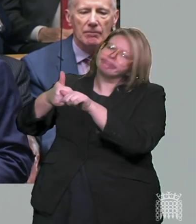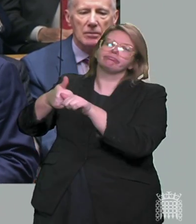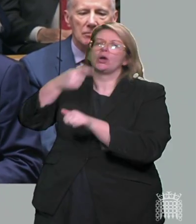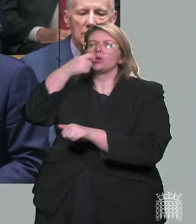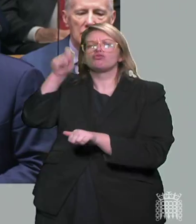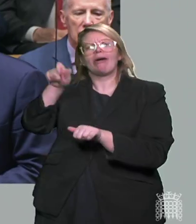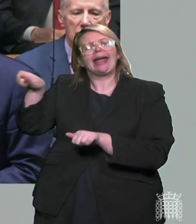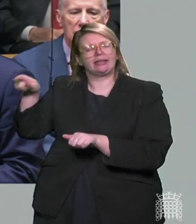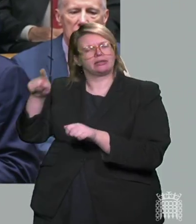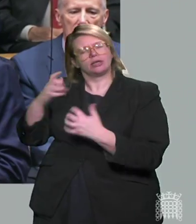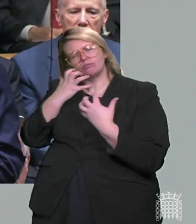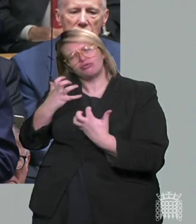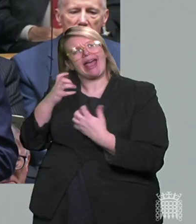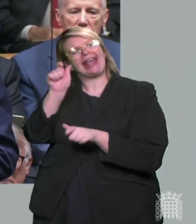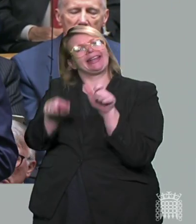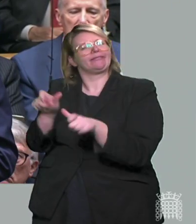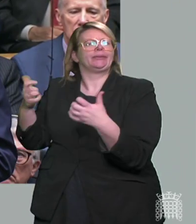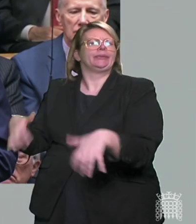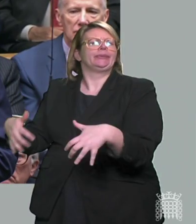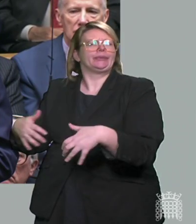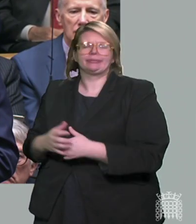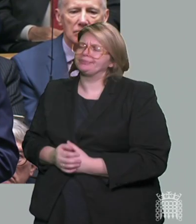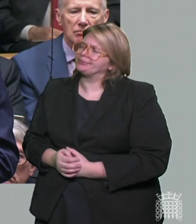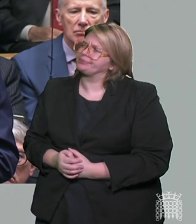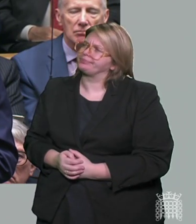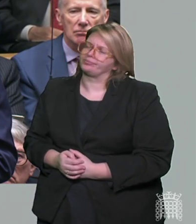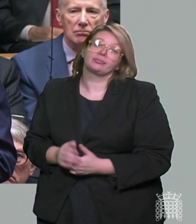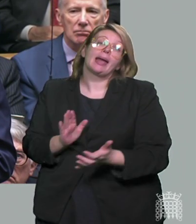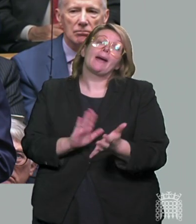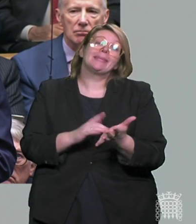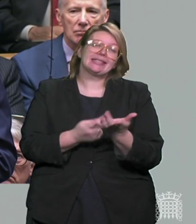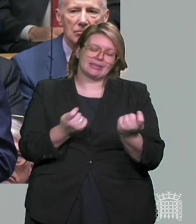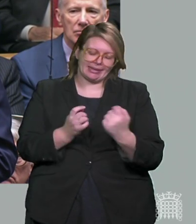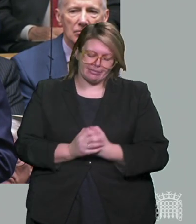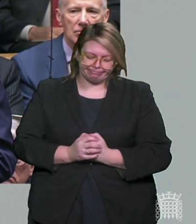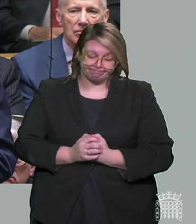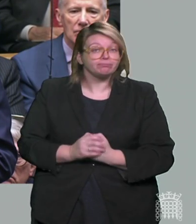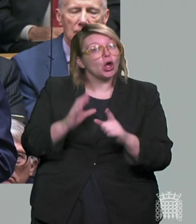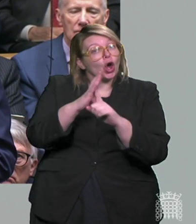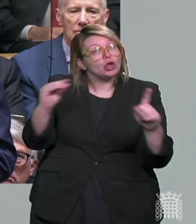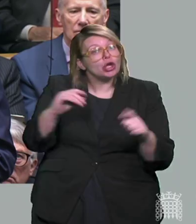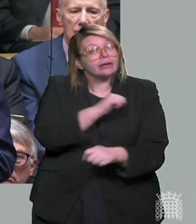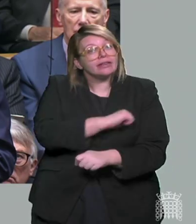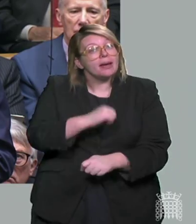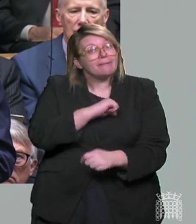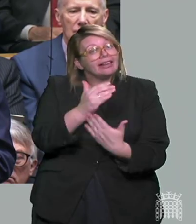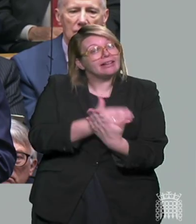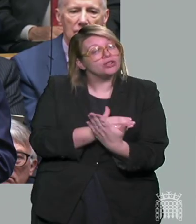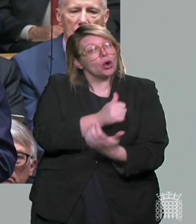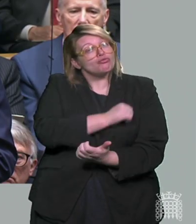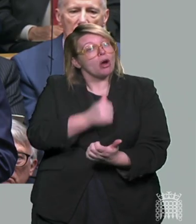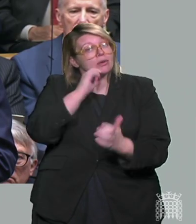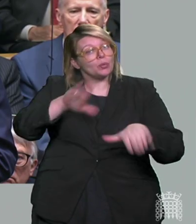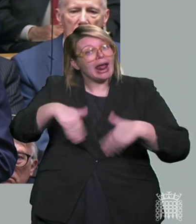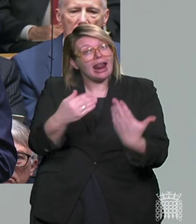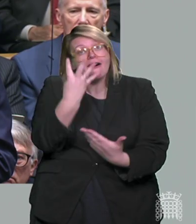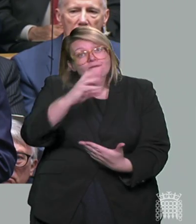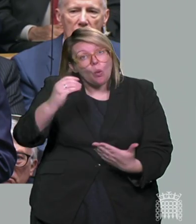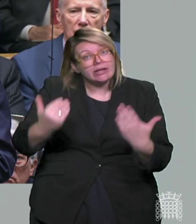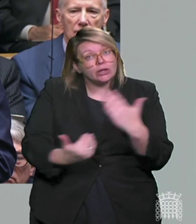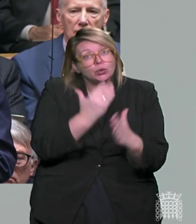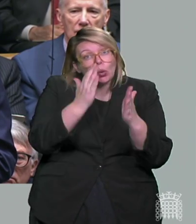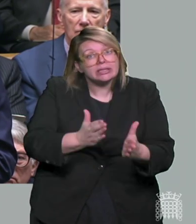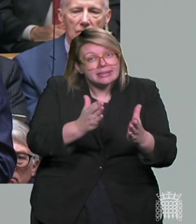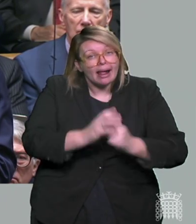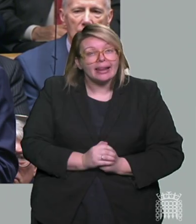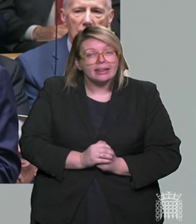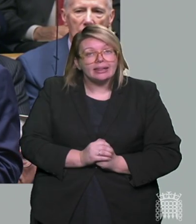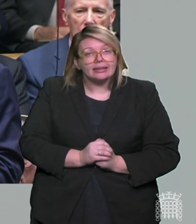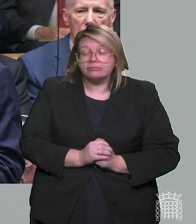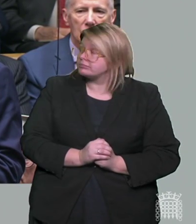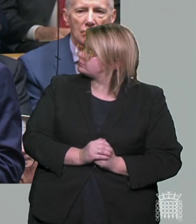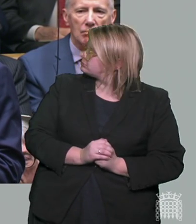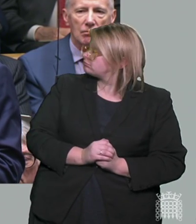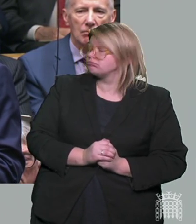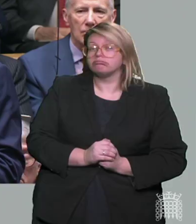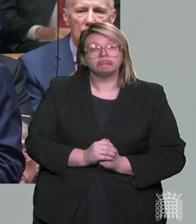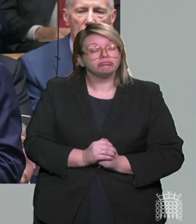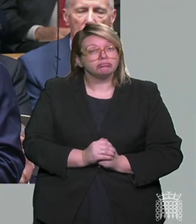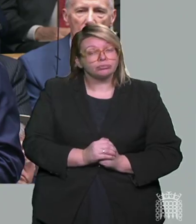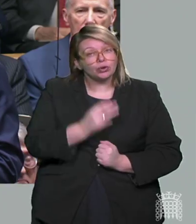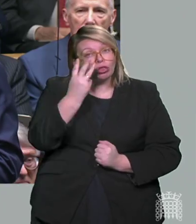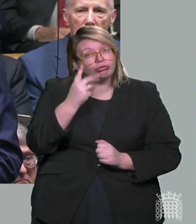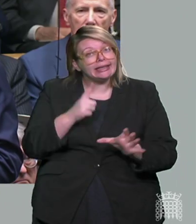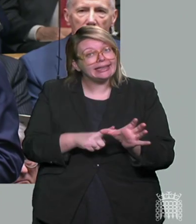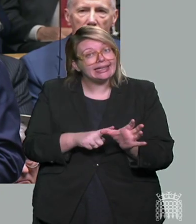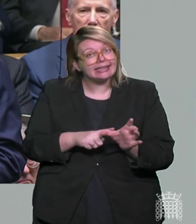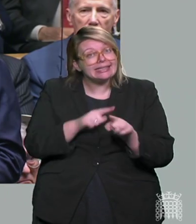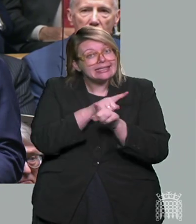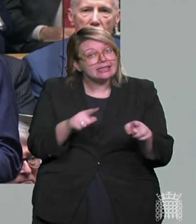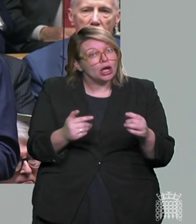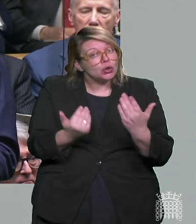The Conservative manifesto promised 40 new hospitals, but after three years most do not even have planning permission yet.